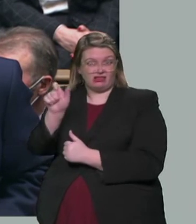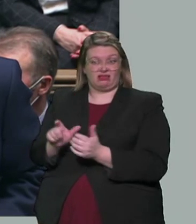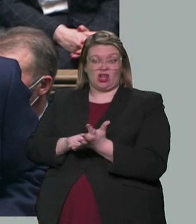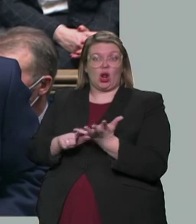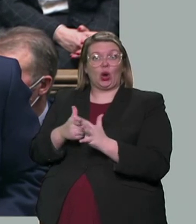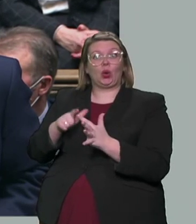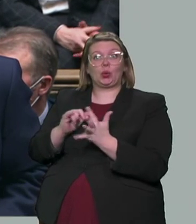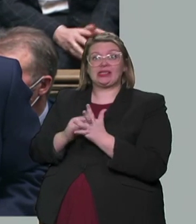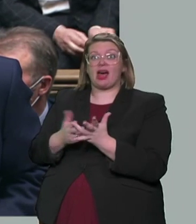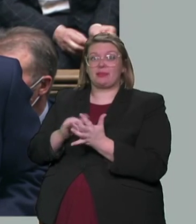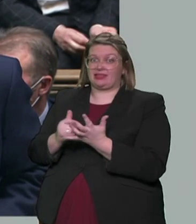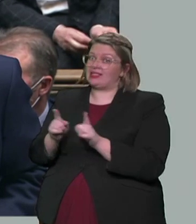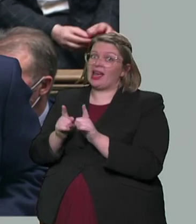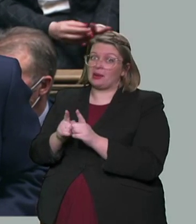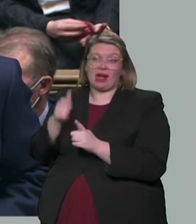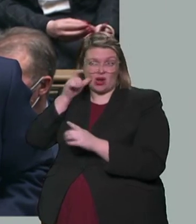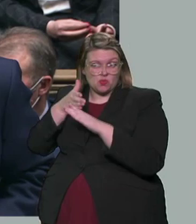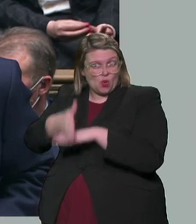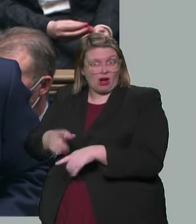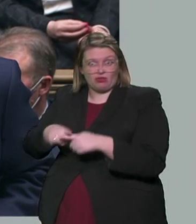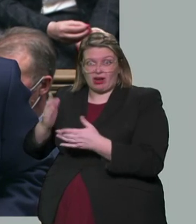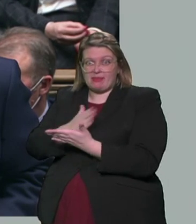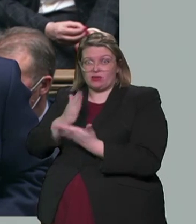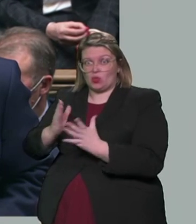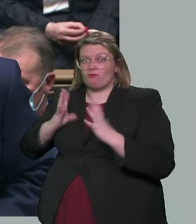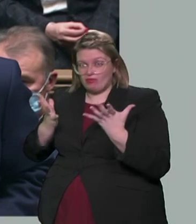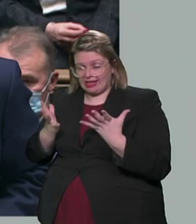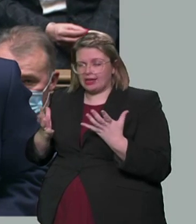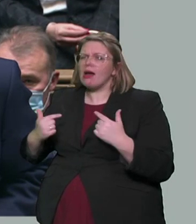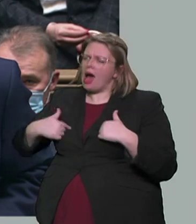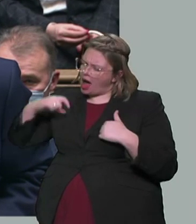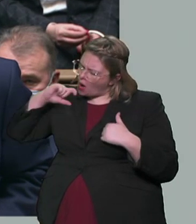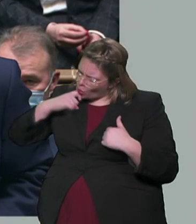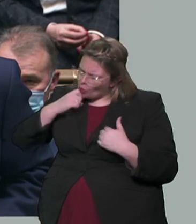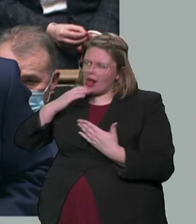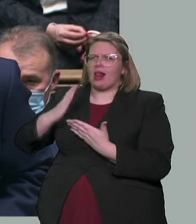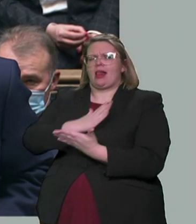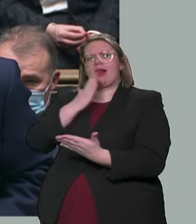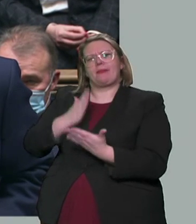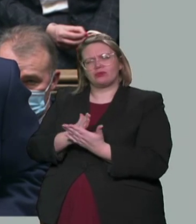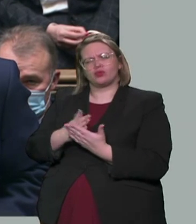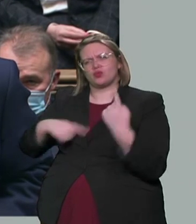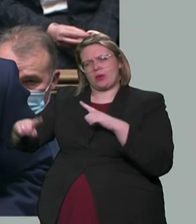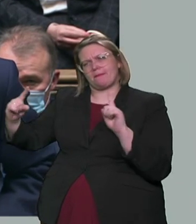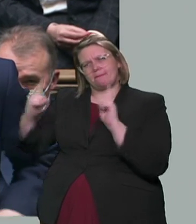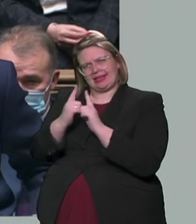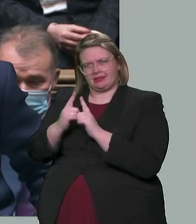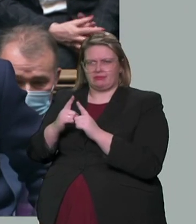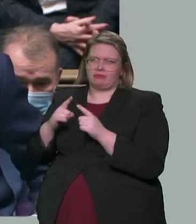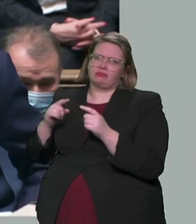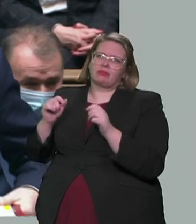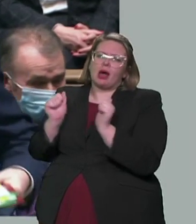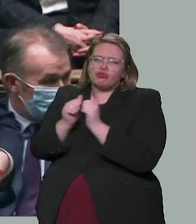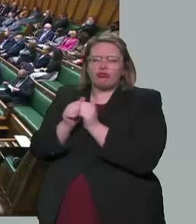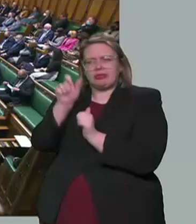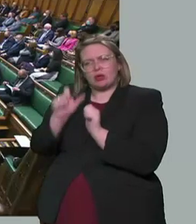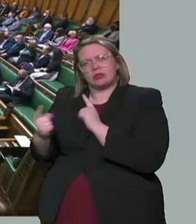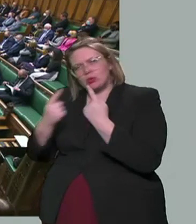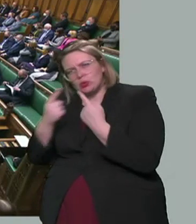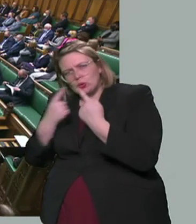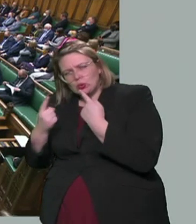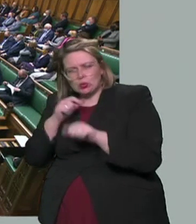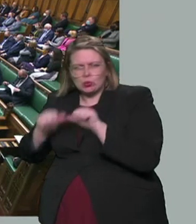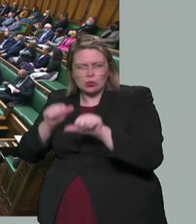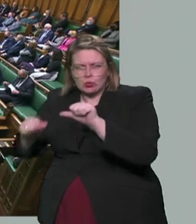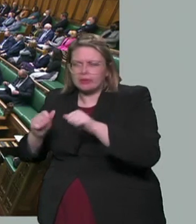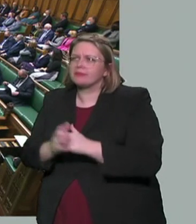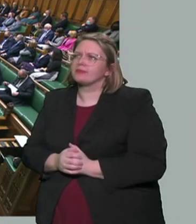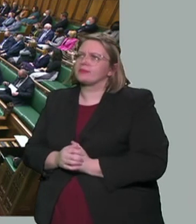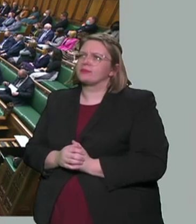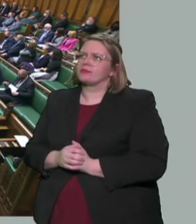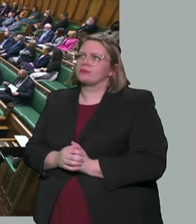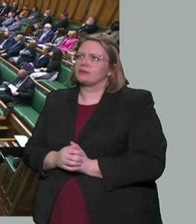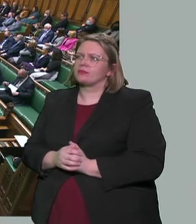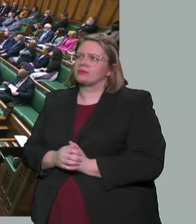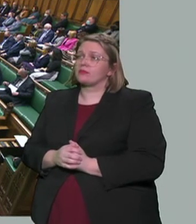Luke Symons is no exception, but I will certainly make sure that the honourable Gentleman has a meeting with the relevant Minister to report on the progress we are making.